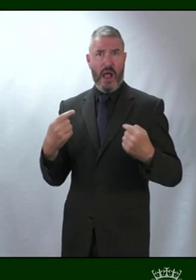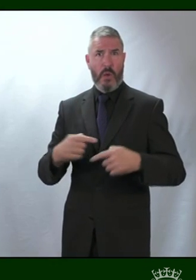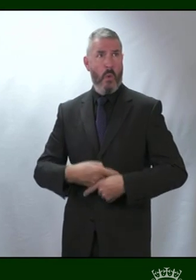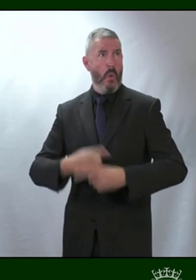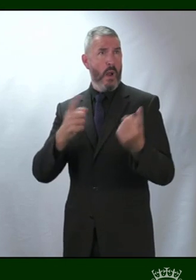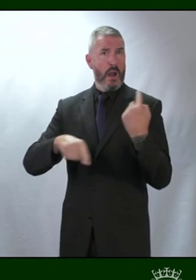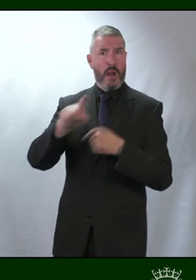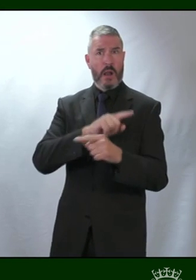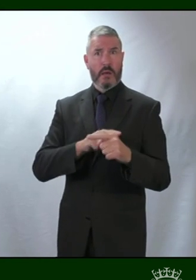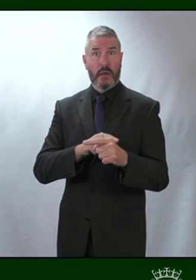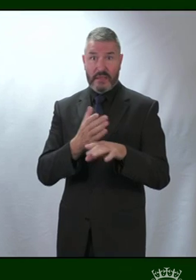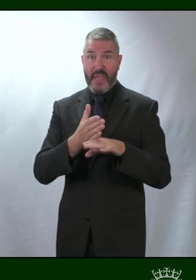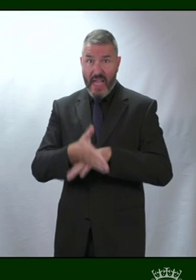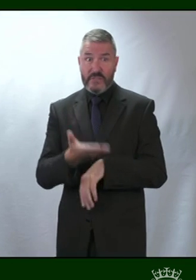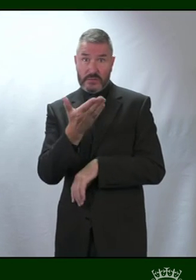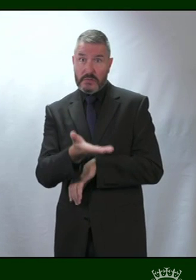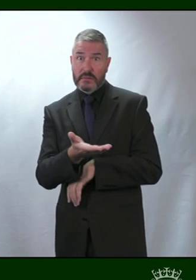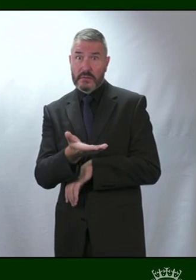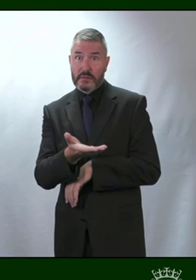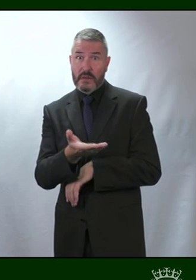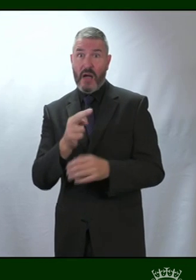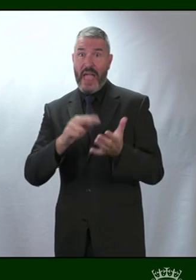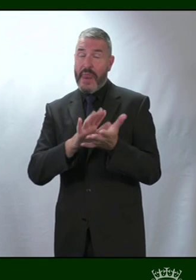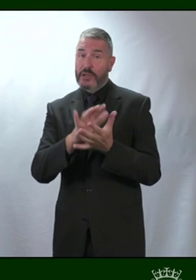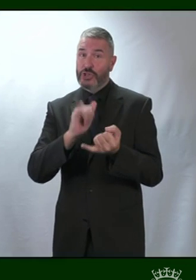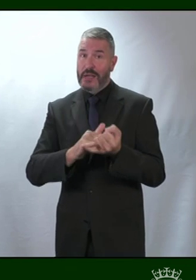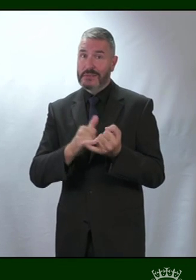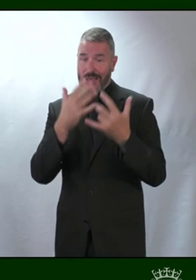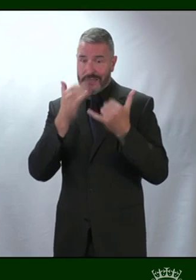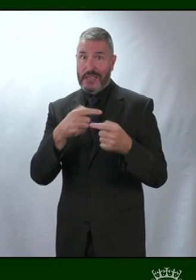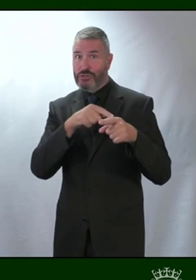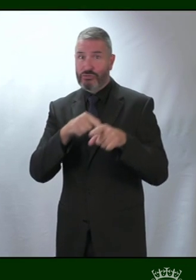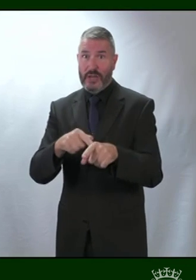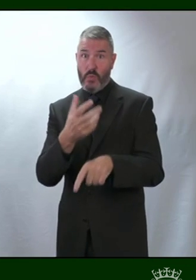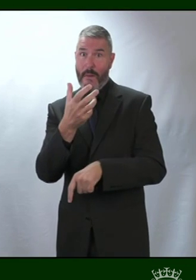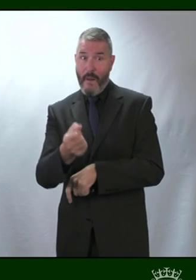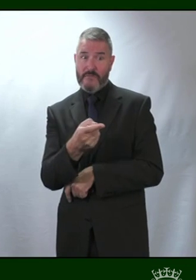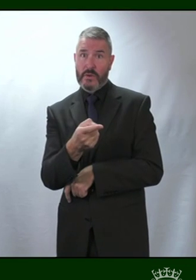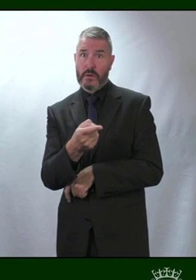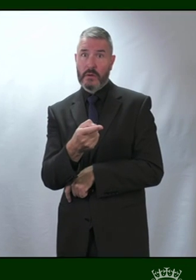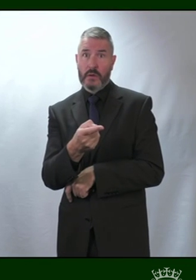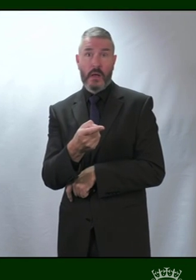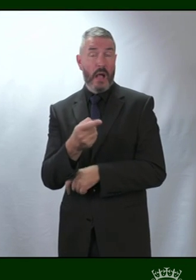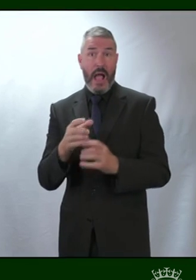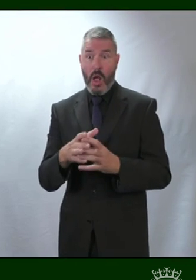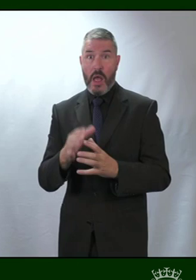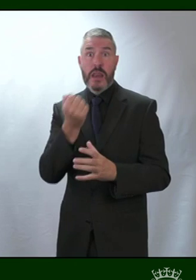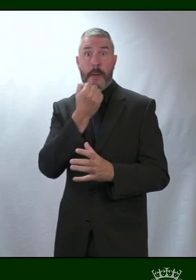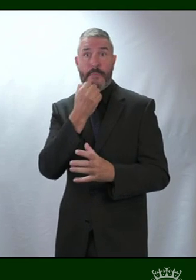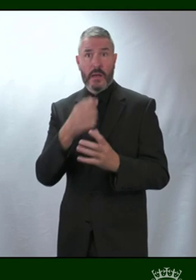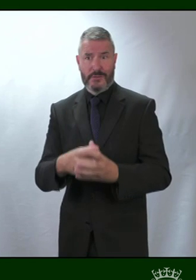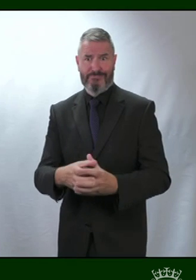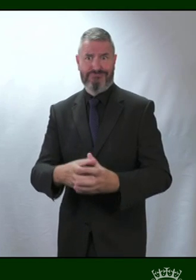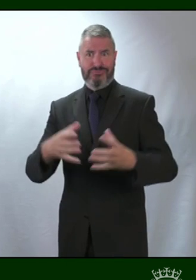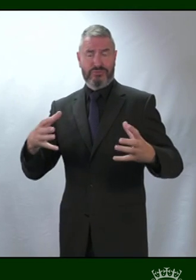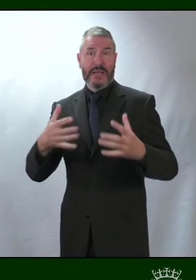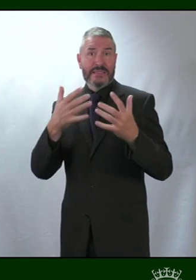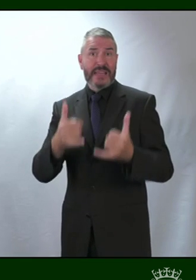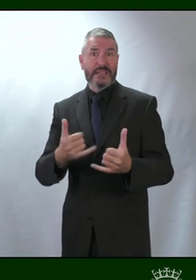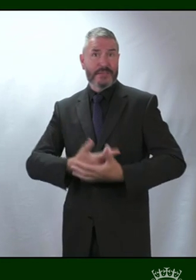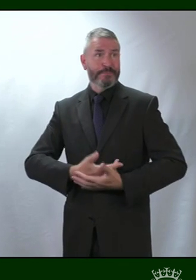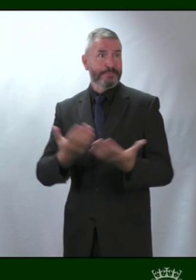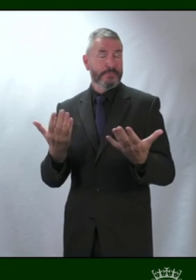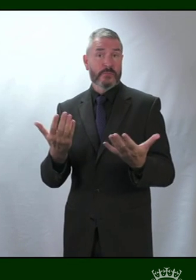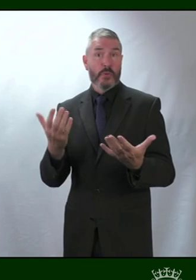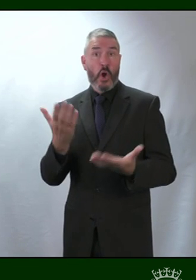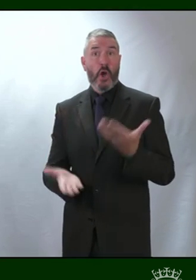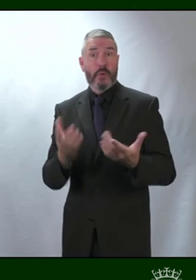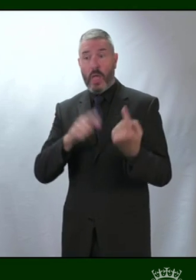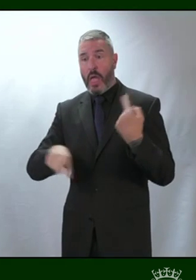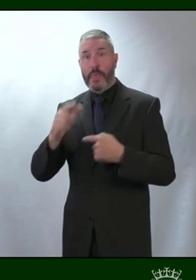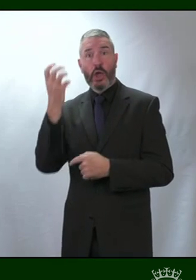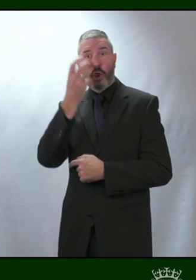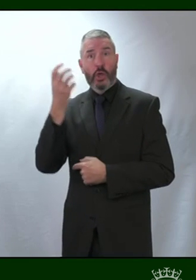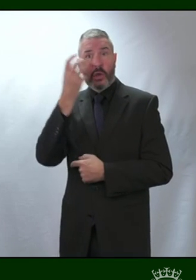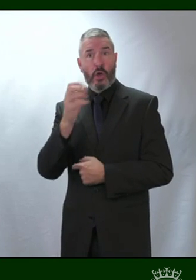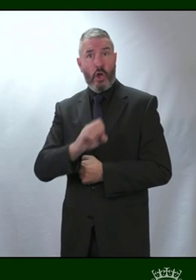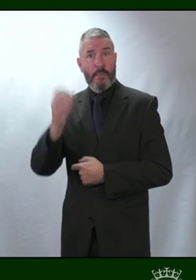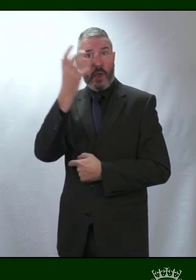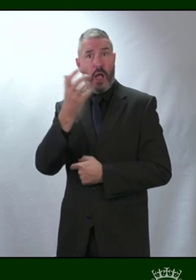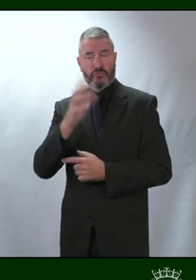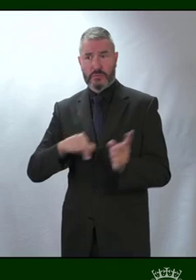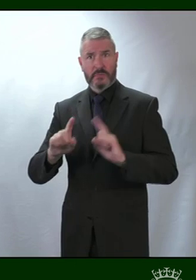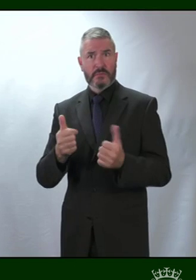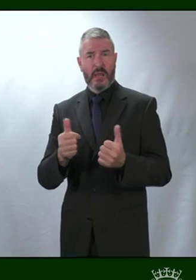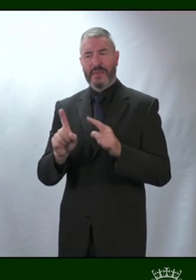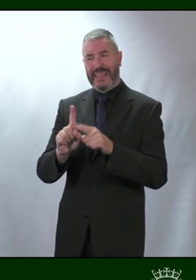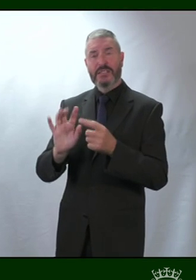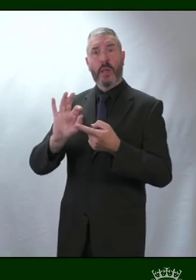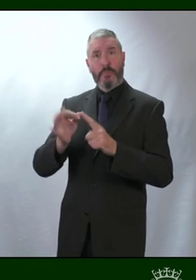It is thanks to the efforts of NHS Test and Trace that not only are we at a record high today, testing more people than any other European country, but, to get to the point that the right hon.